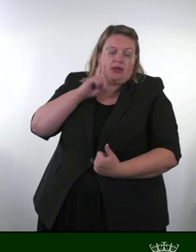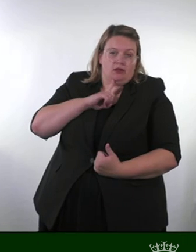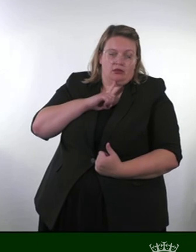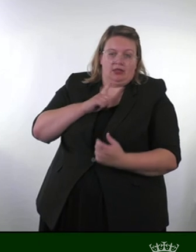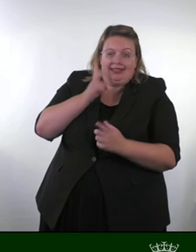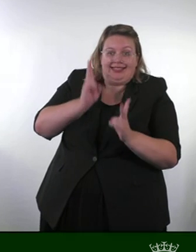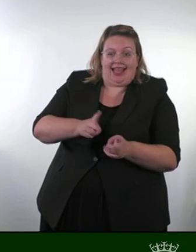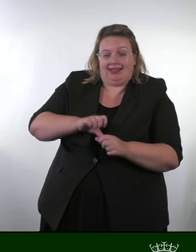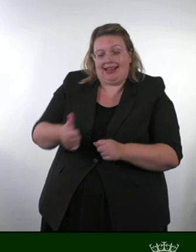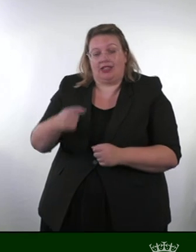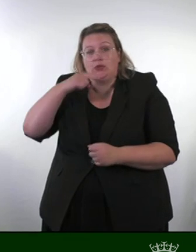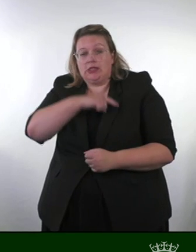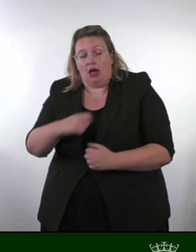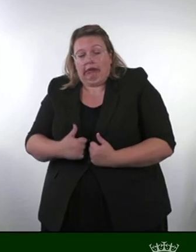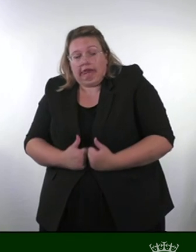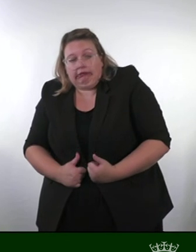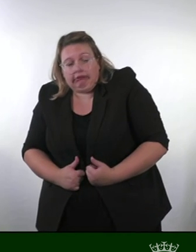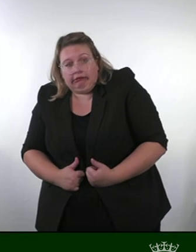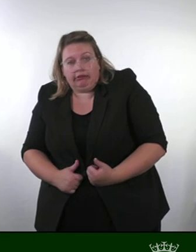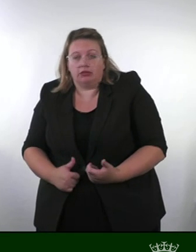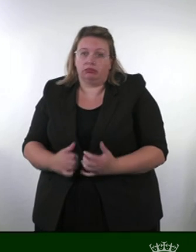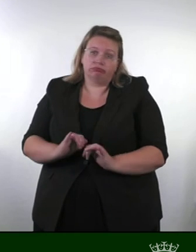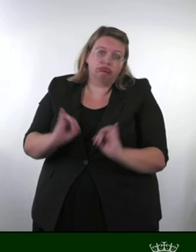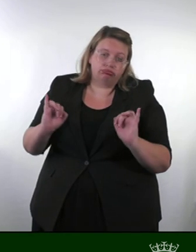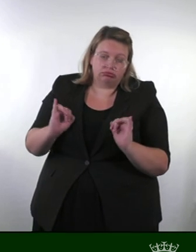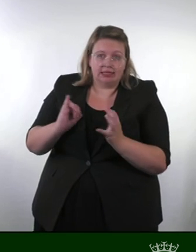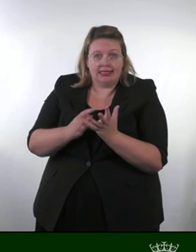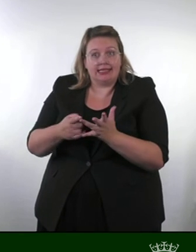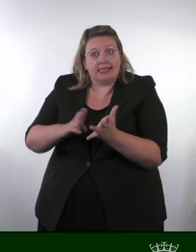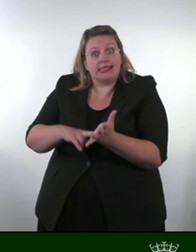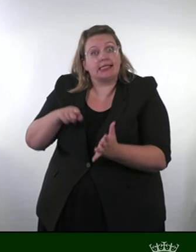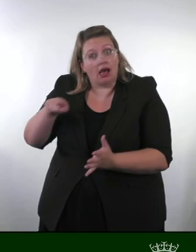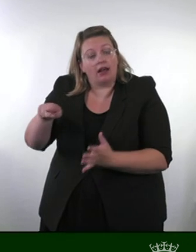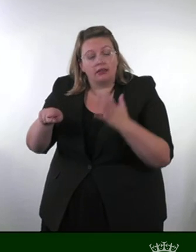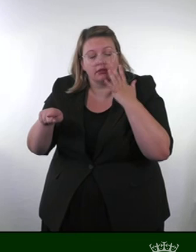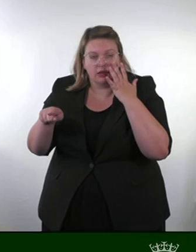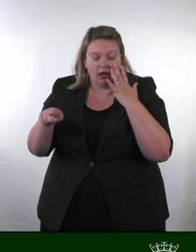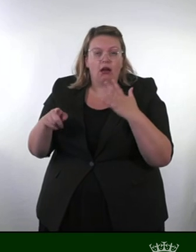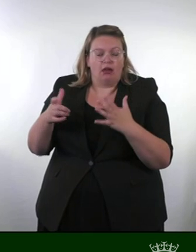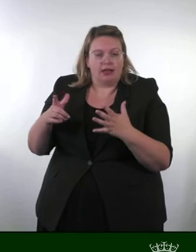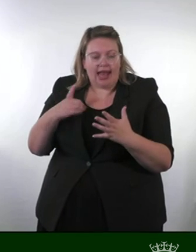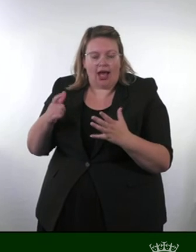Thankfully, little Adriel has made a recovery, and he was running around my constituency office on Friday when his father Eric came to meet me.